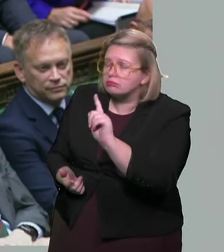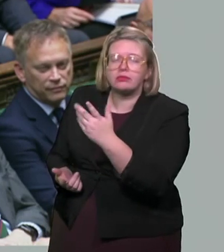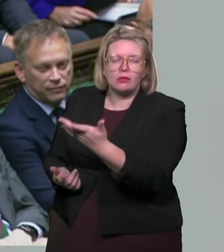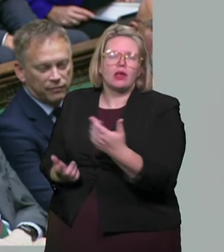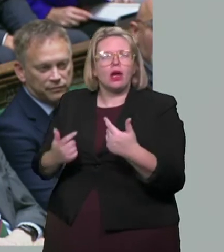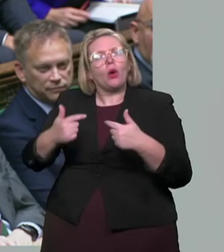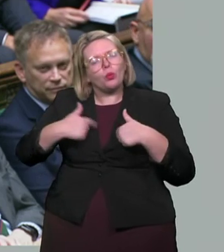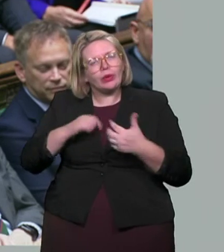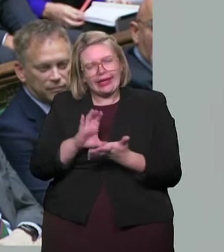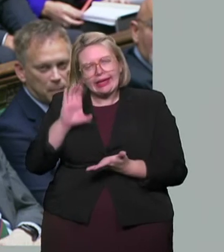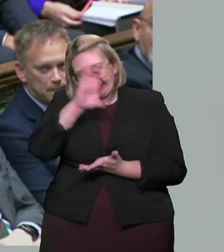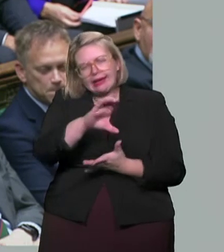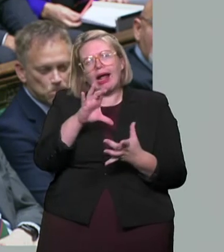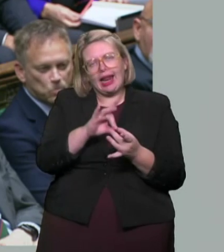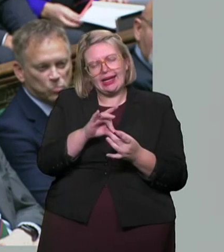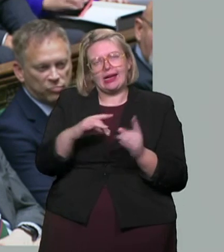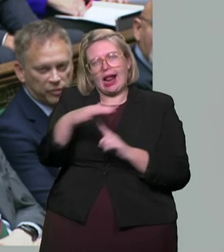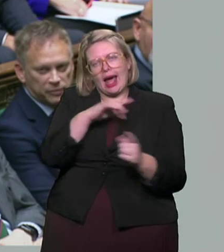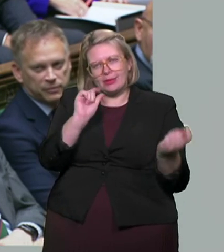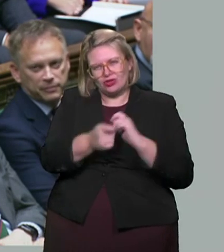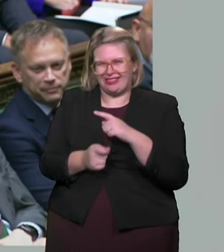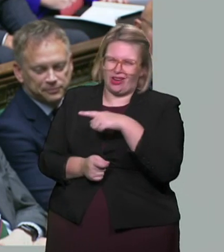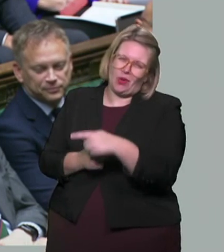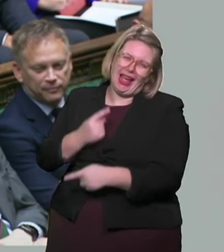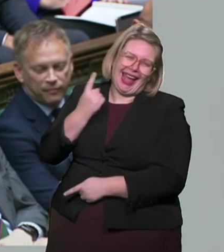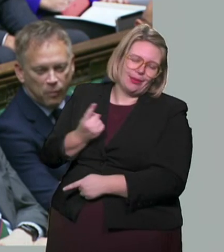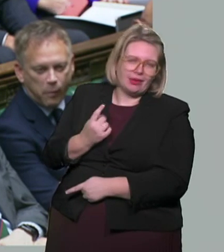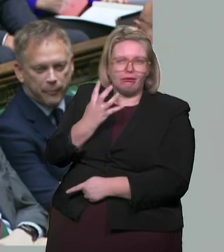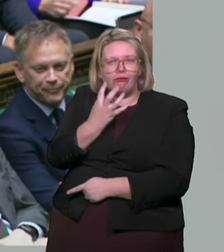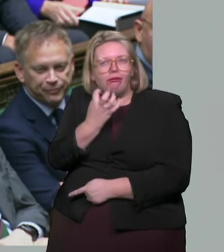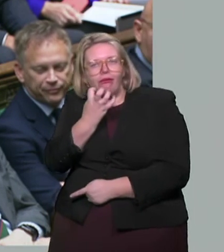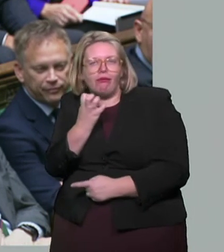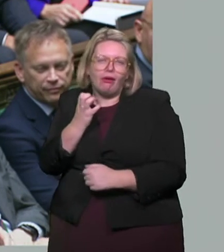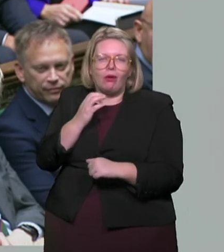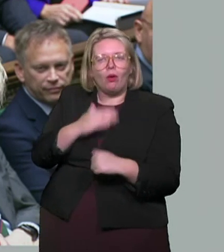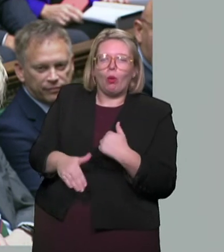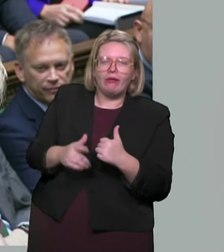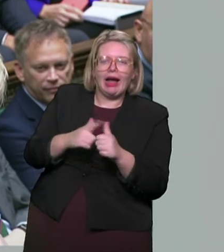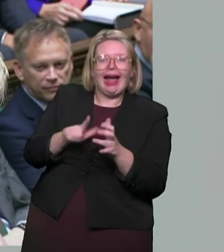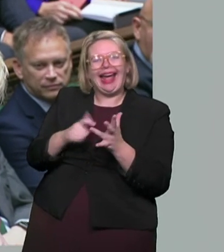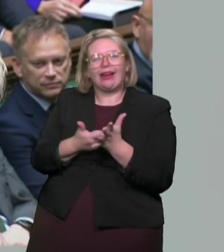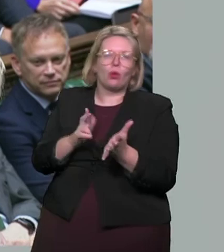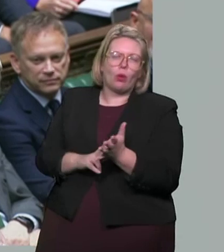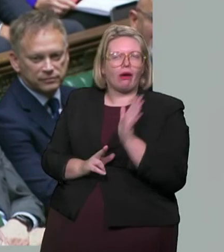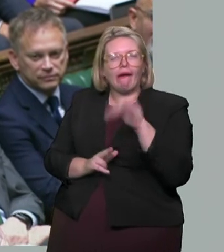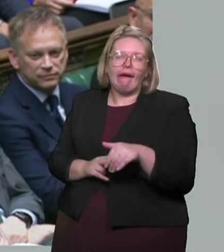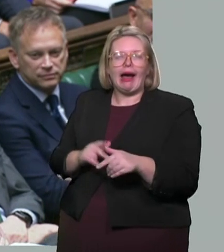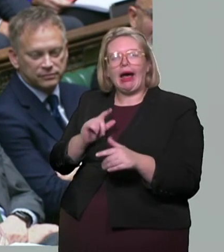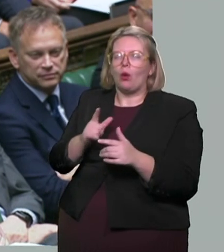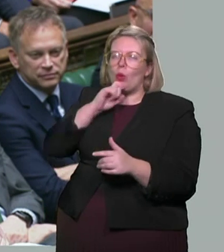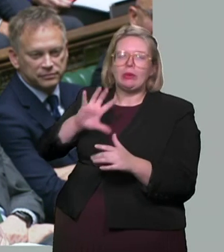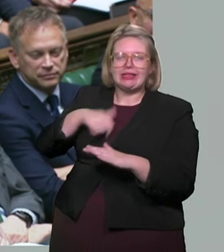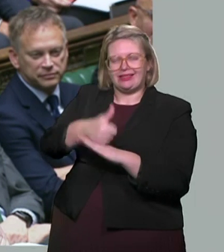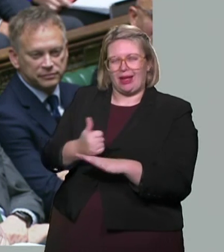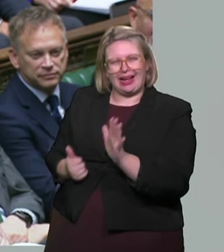The right honourable Gentleman is far too gloomy about the prospects of Acorn in Aberdeen.